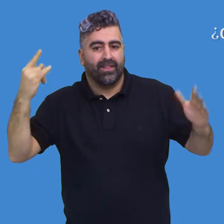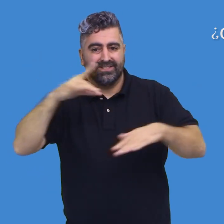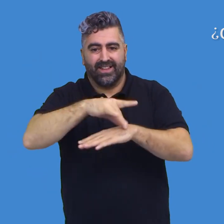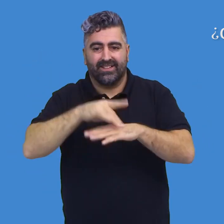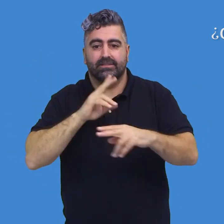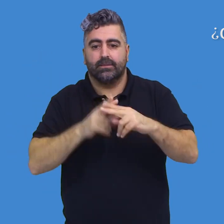enfermo